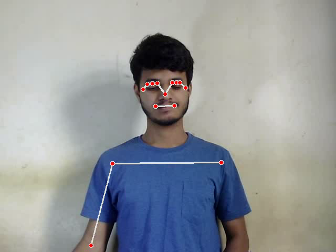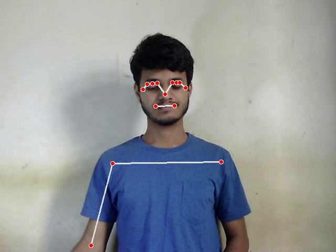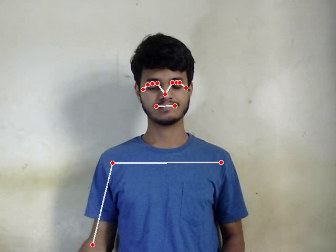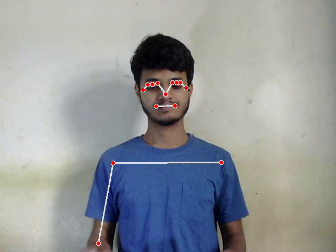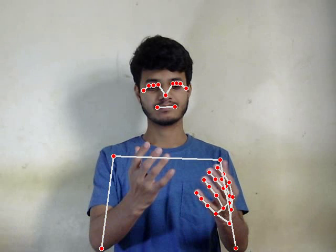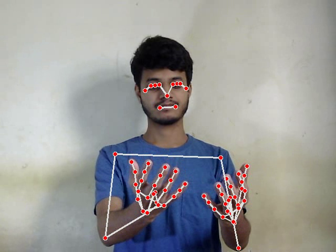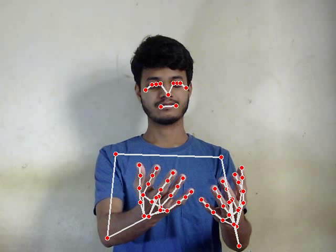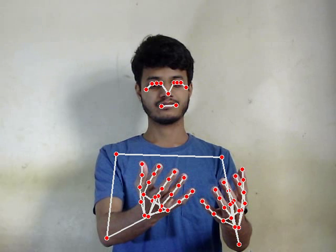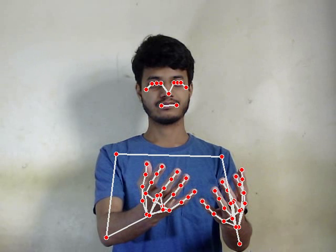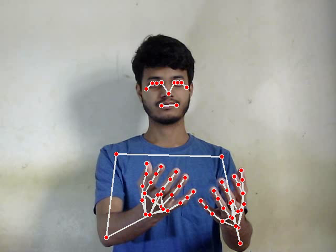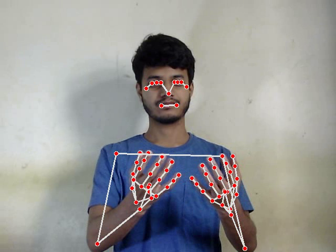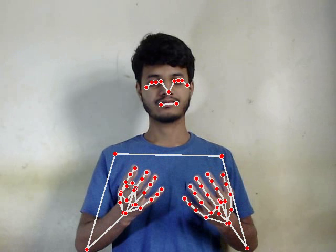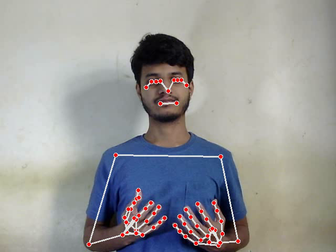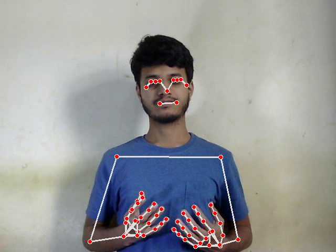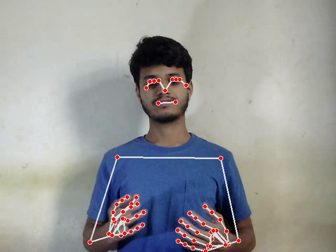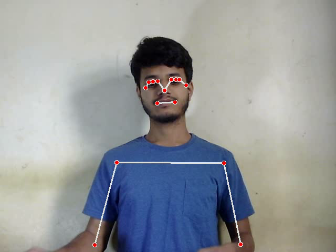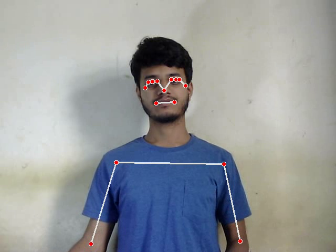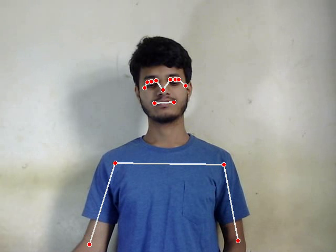want